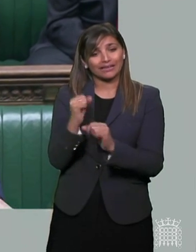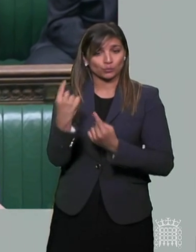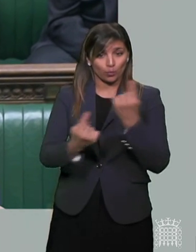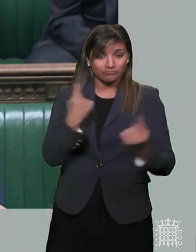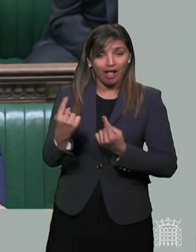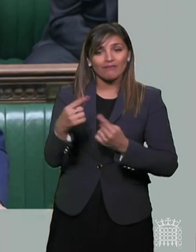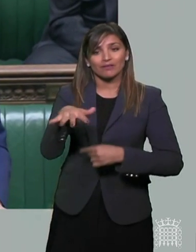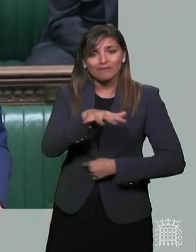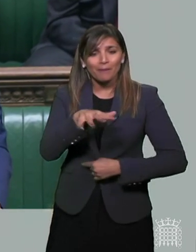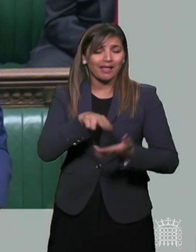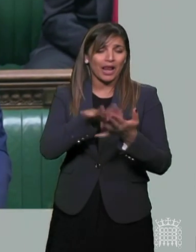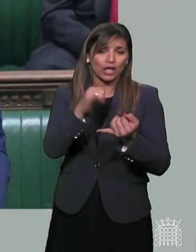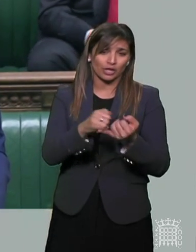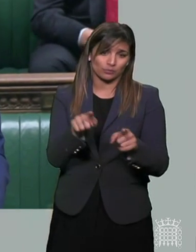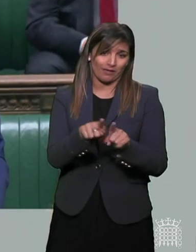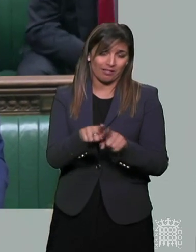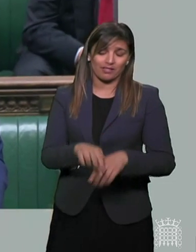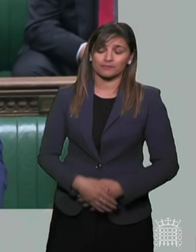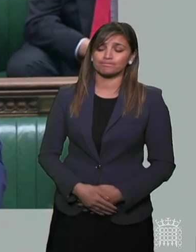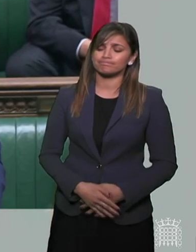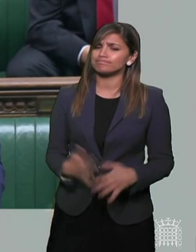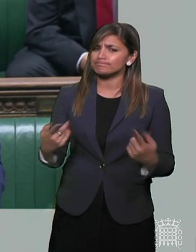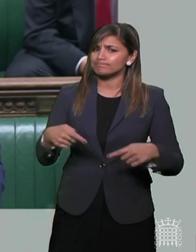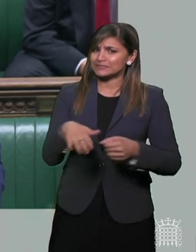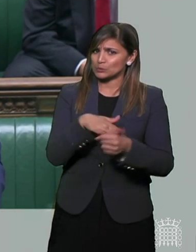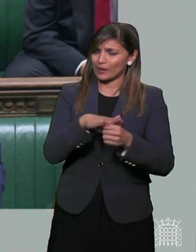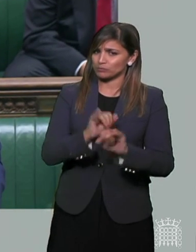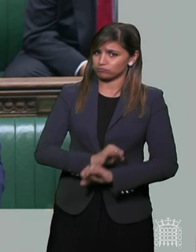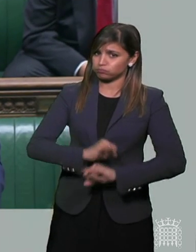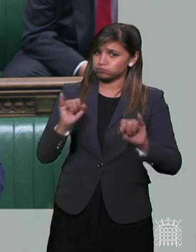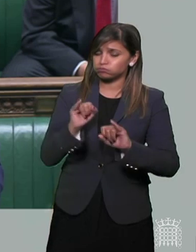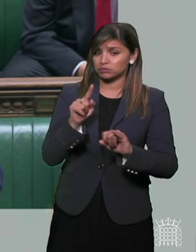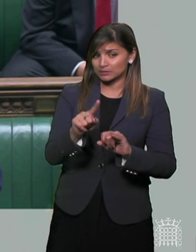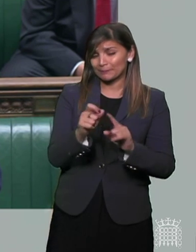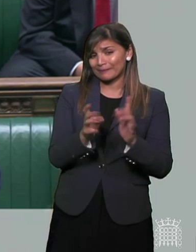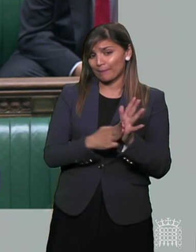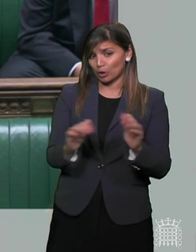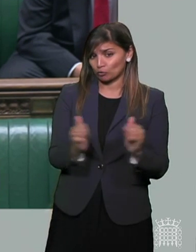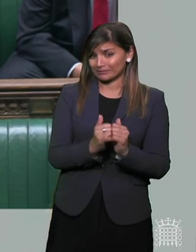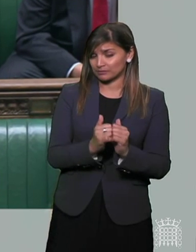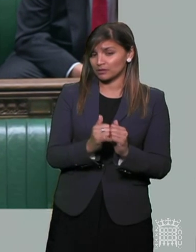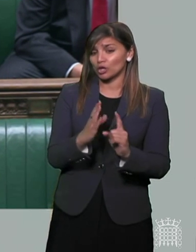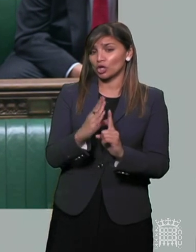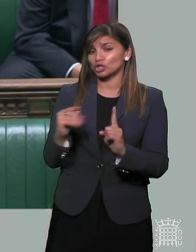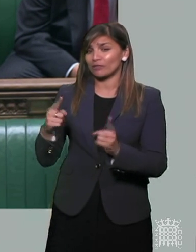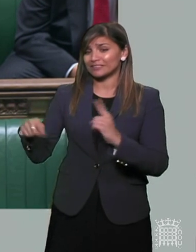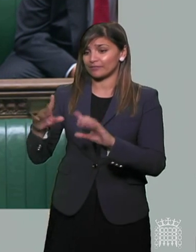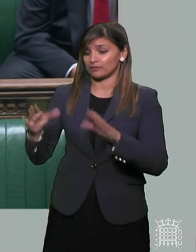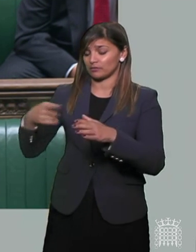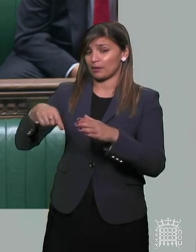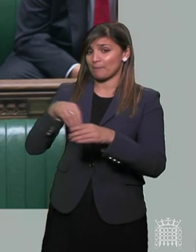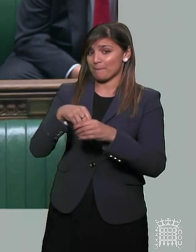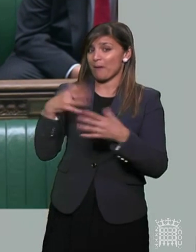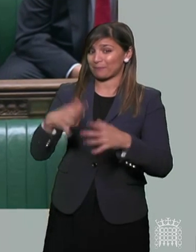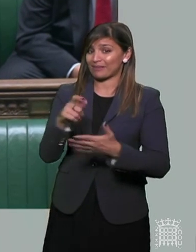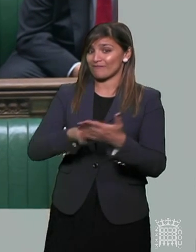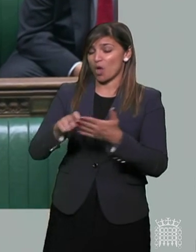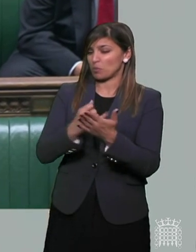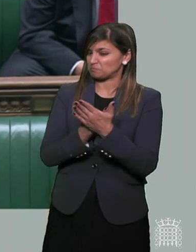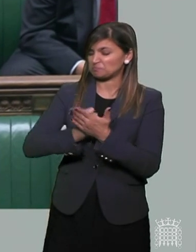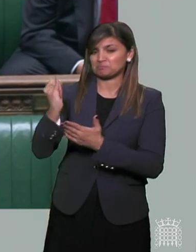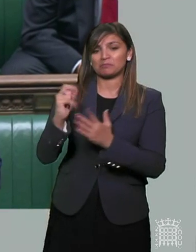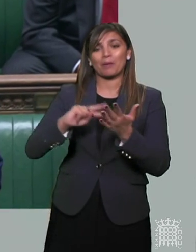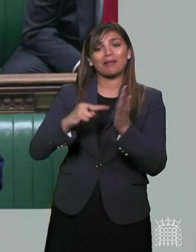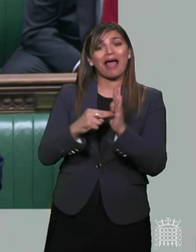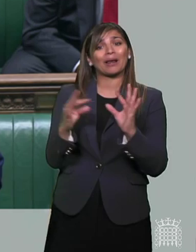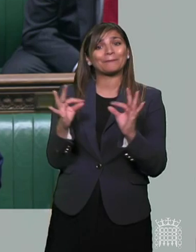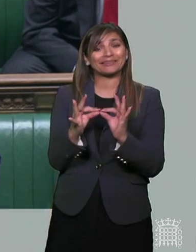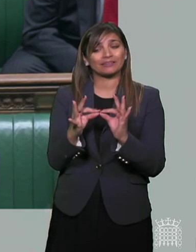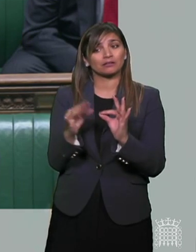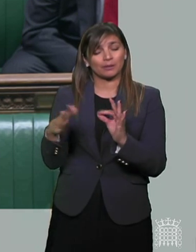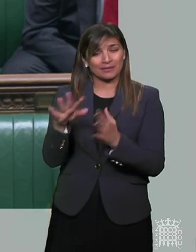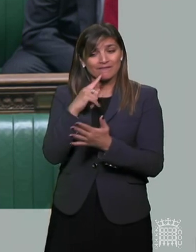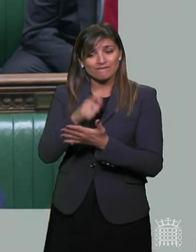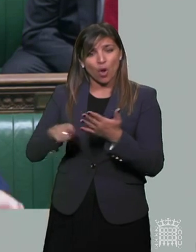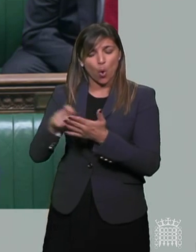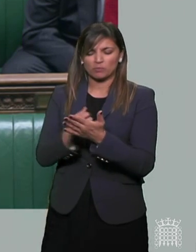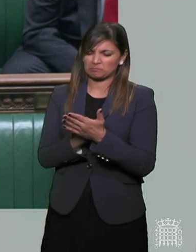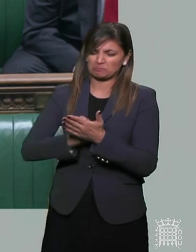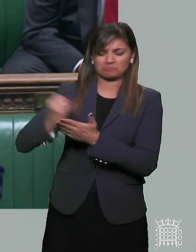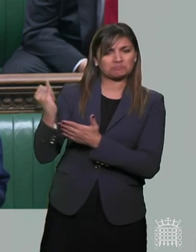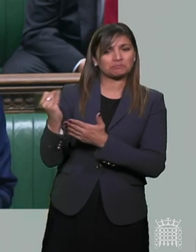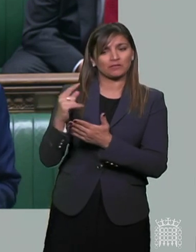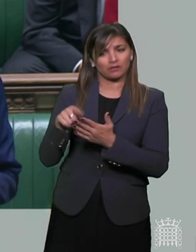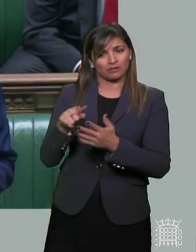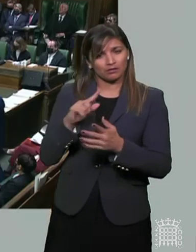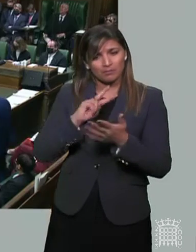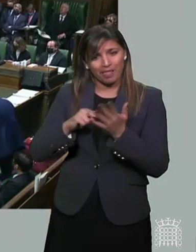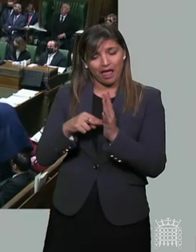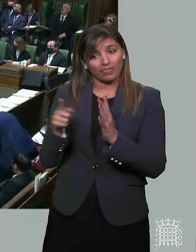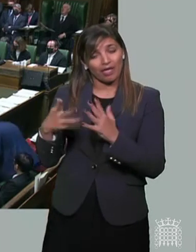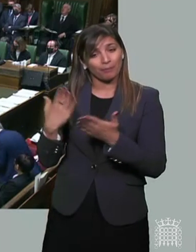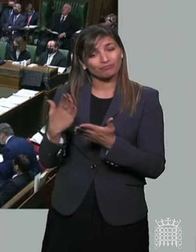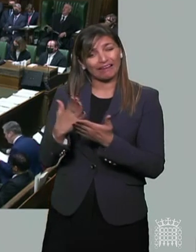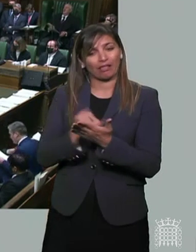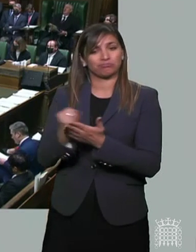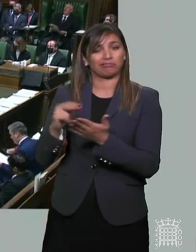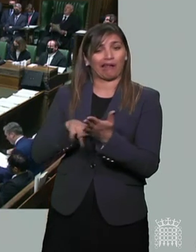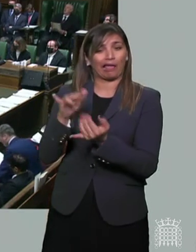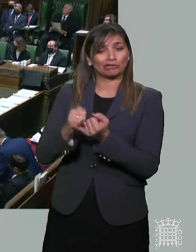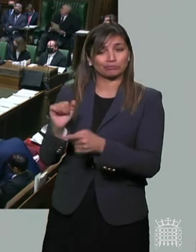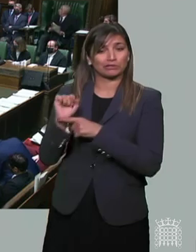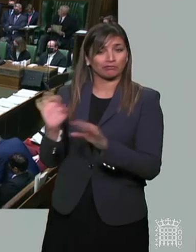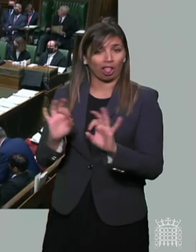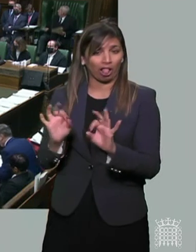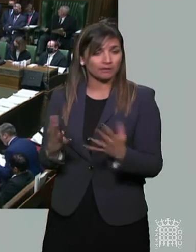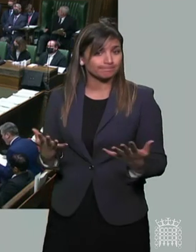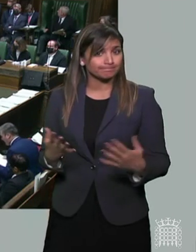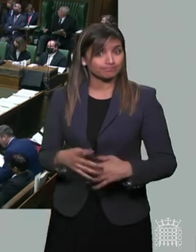Given the seriousness of the situation, does the Prime Minister agree that the 100 Conservative Members who voted against plan B measures last night, voted against steps that are necessary to protect the NHS and to protect lives?